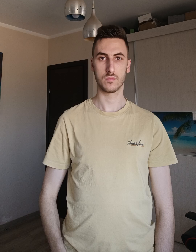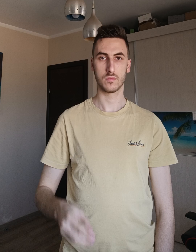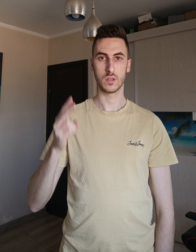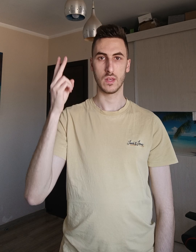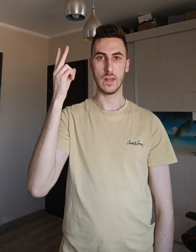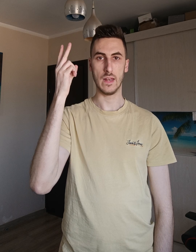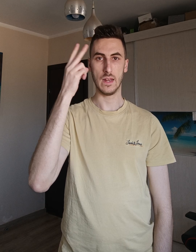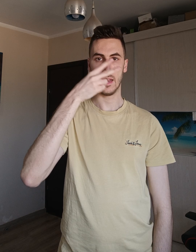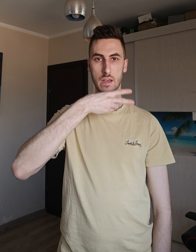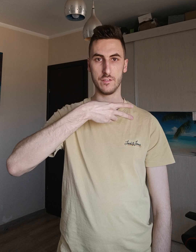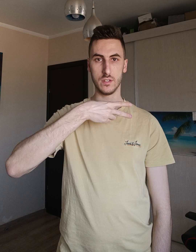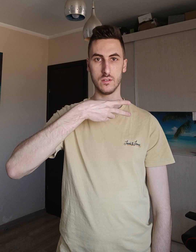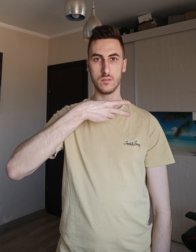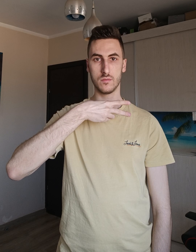להבין